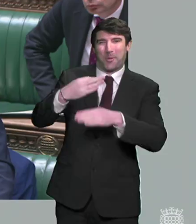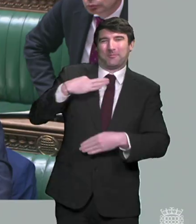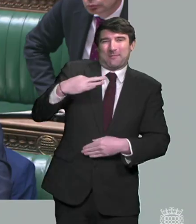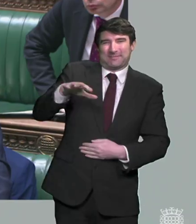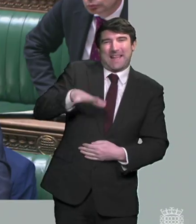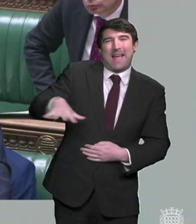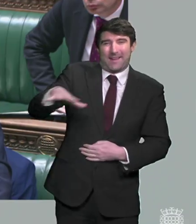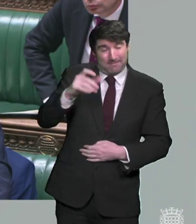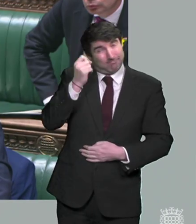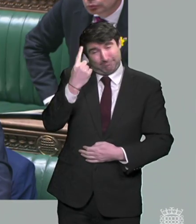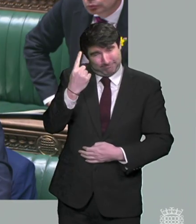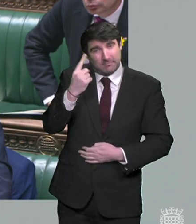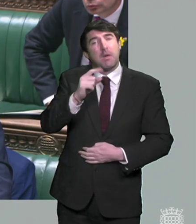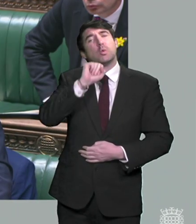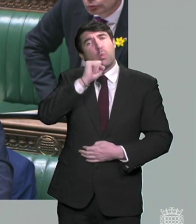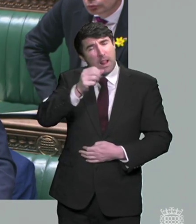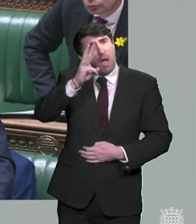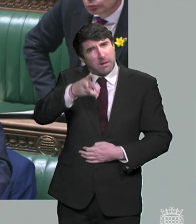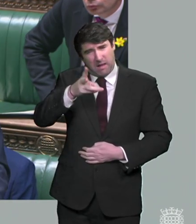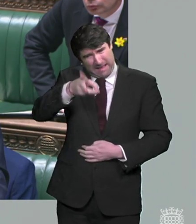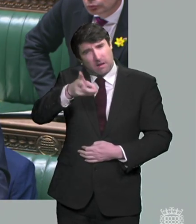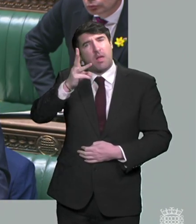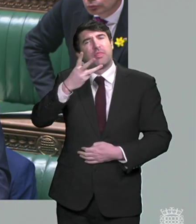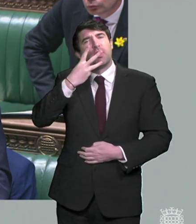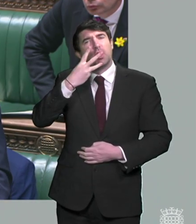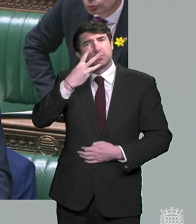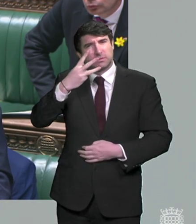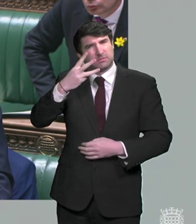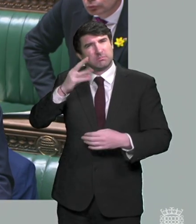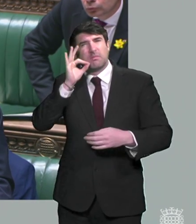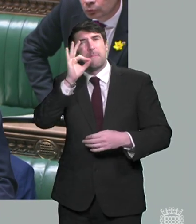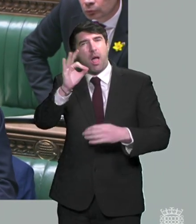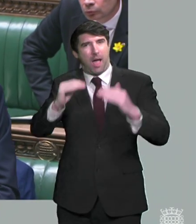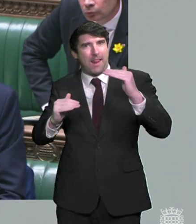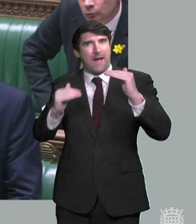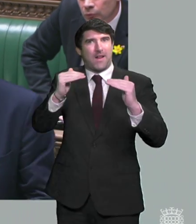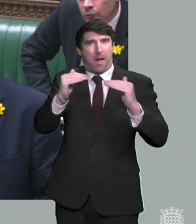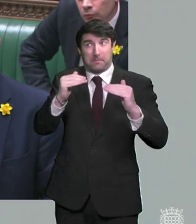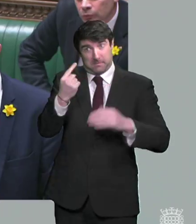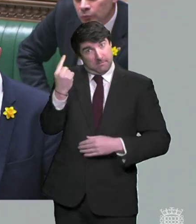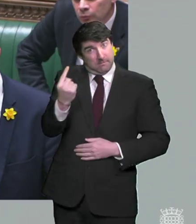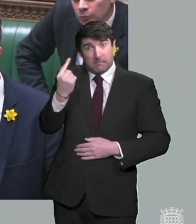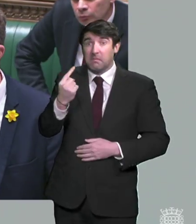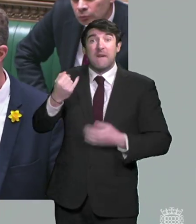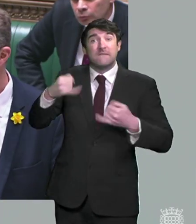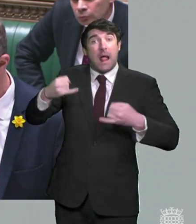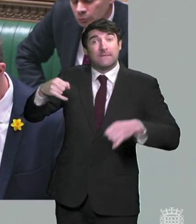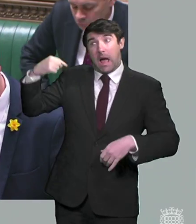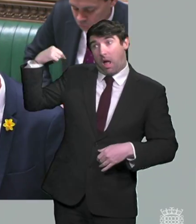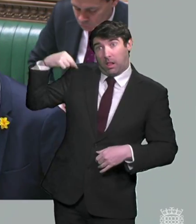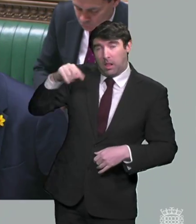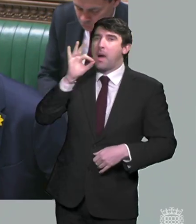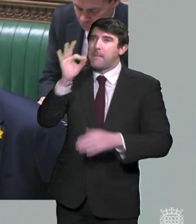I suggest to him that there is going to be a third round of levelling-up funding, and I hope that local authorities that have not thus far been successful will apply.